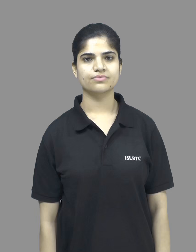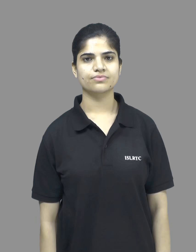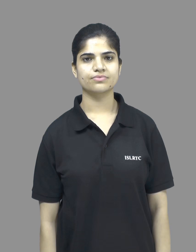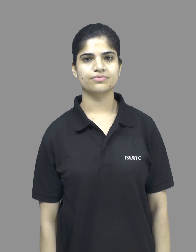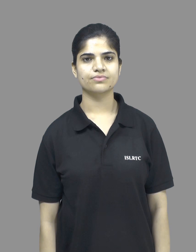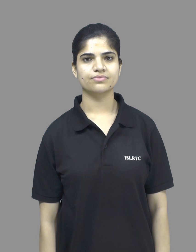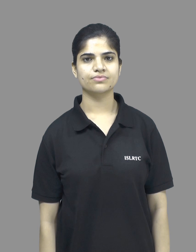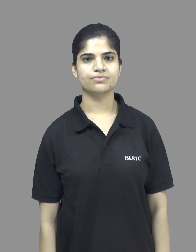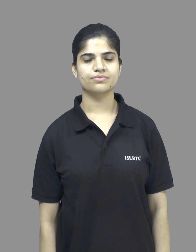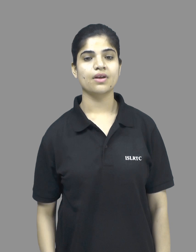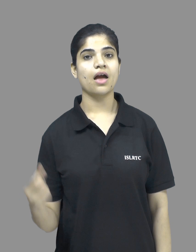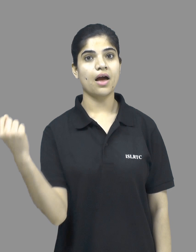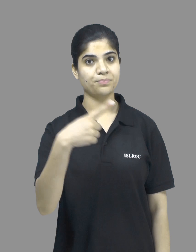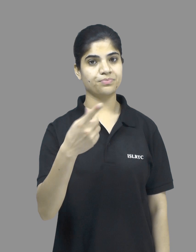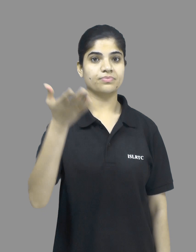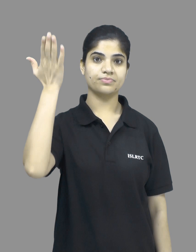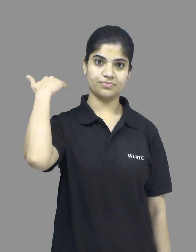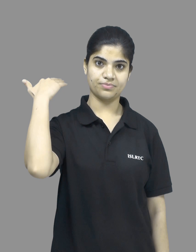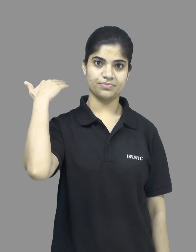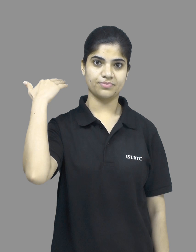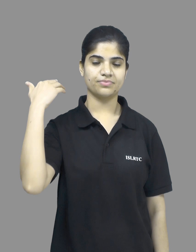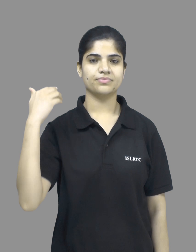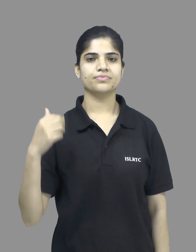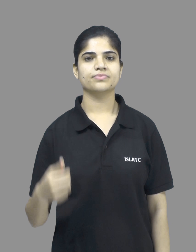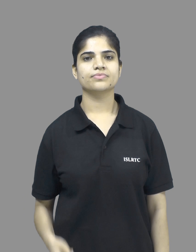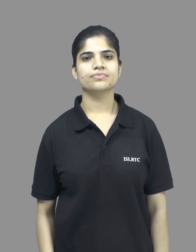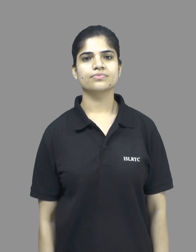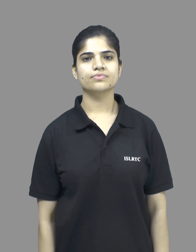Last Month